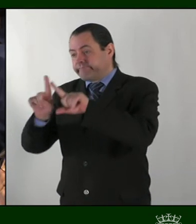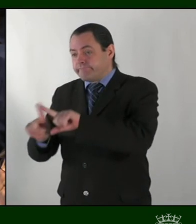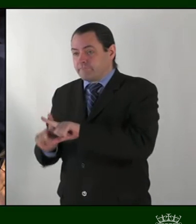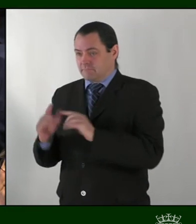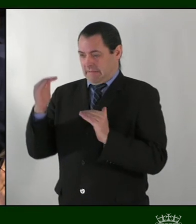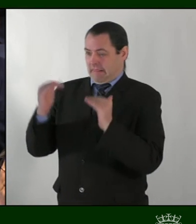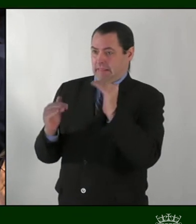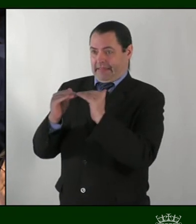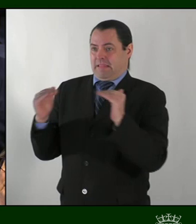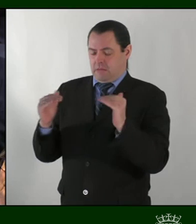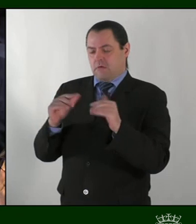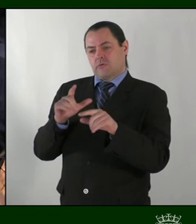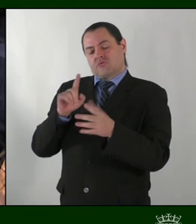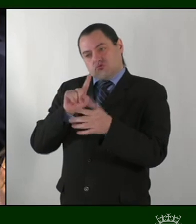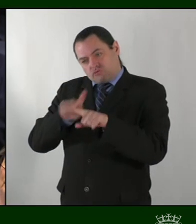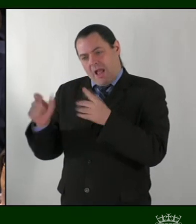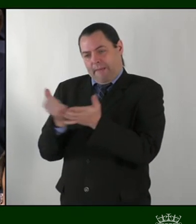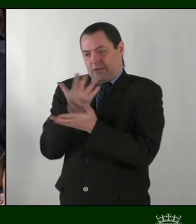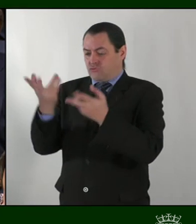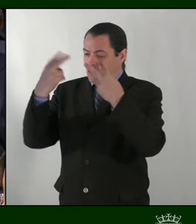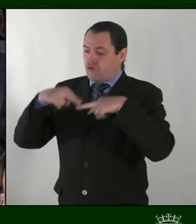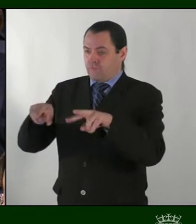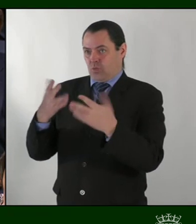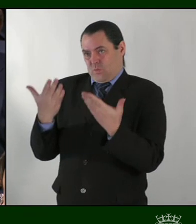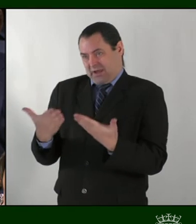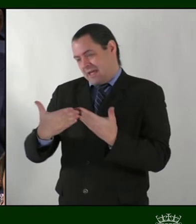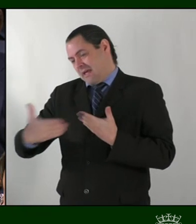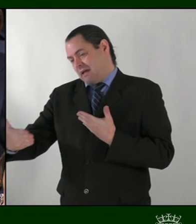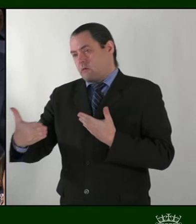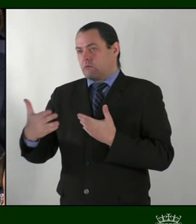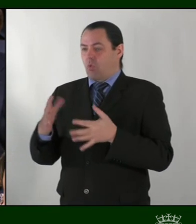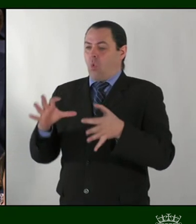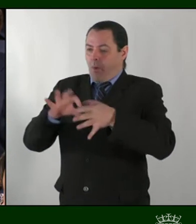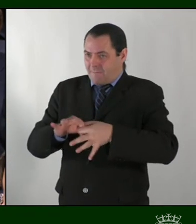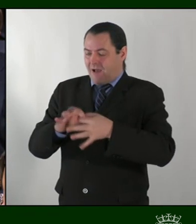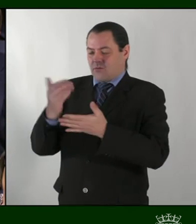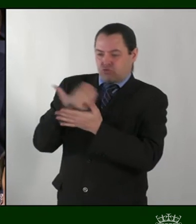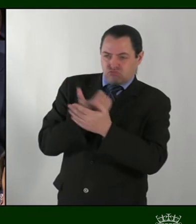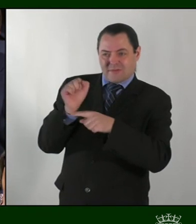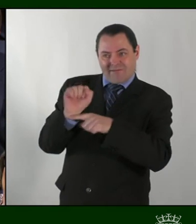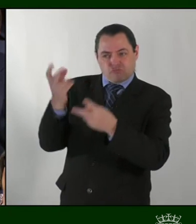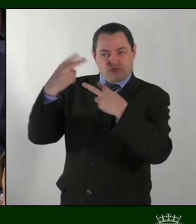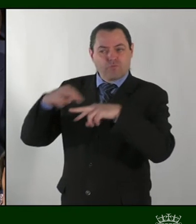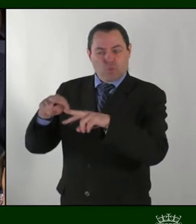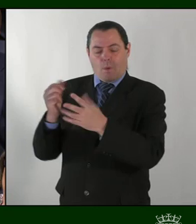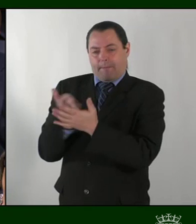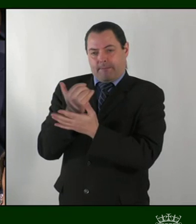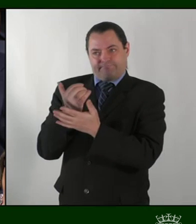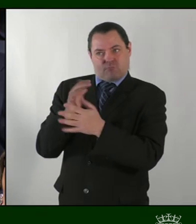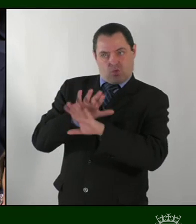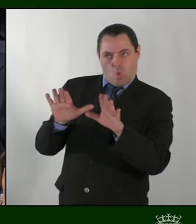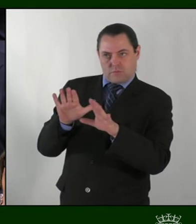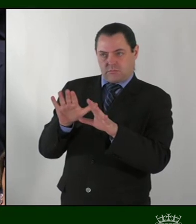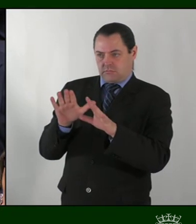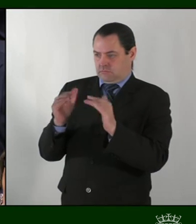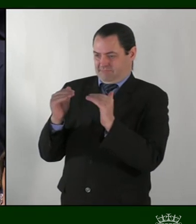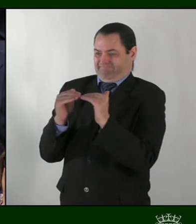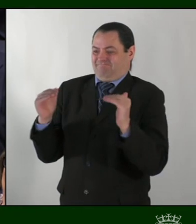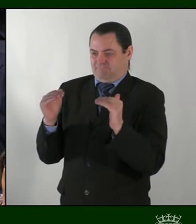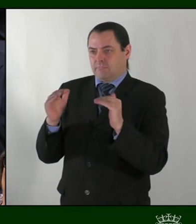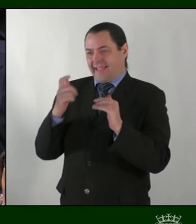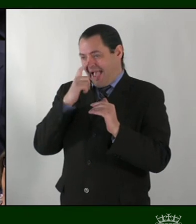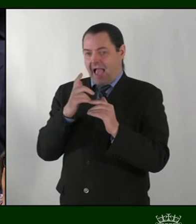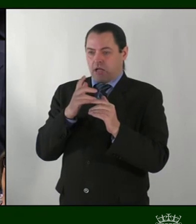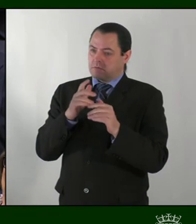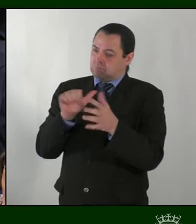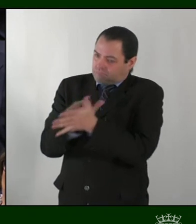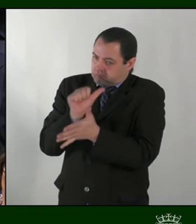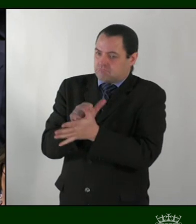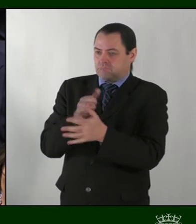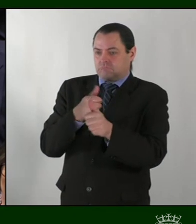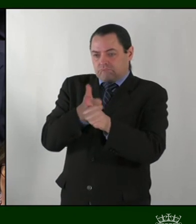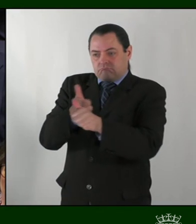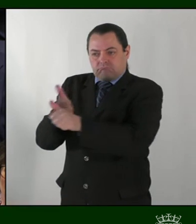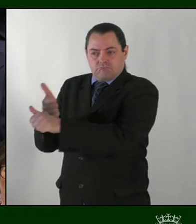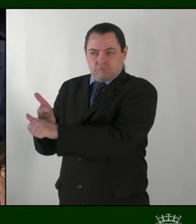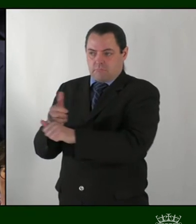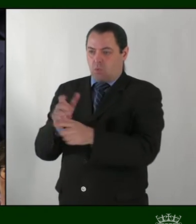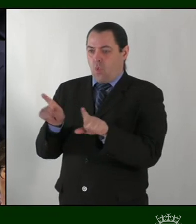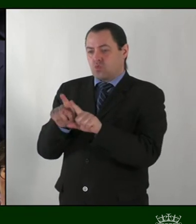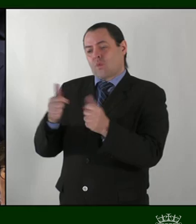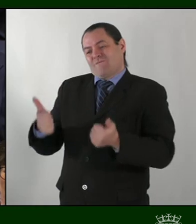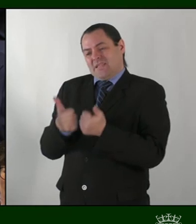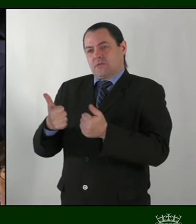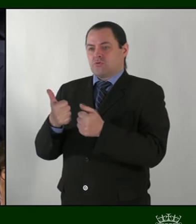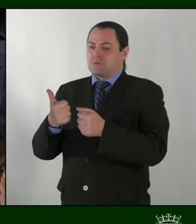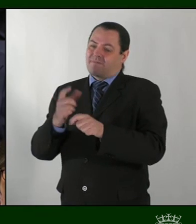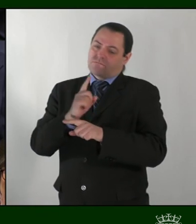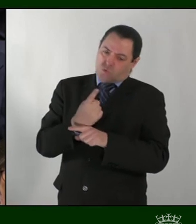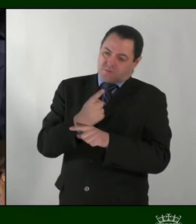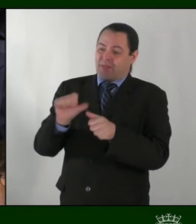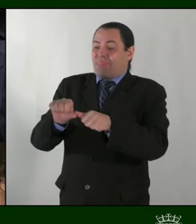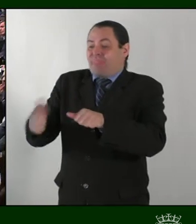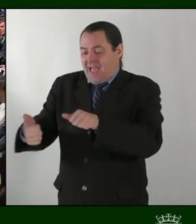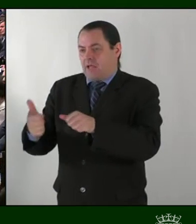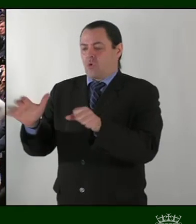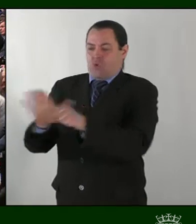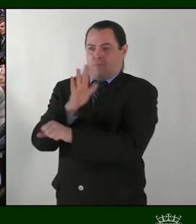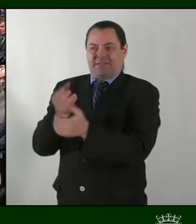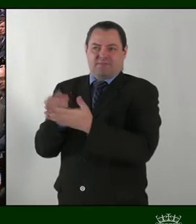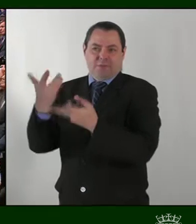Therefore, will he try to ensure that the next attempt at a combined security and defence review will not face such a straitjacket and will be concluded before rather than after the comprehensive spending review?